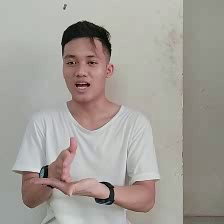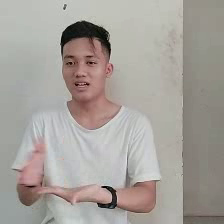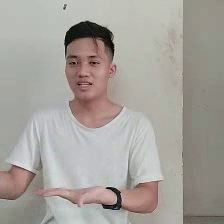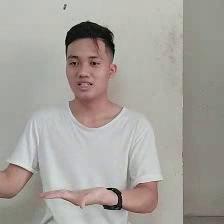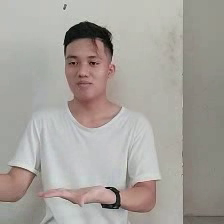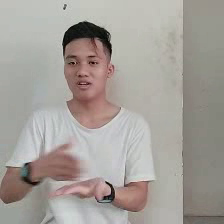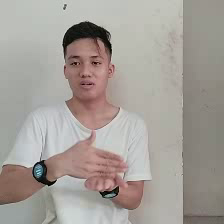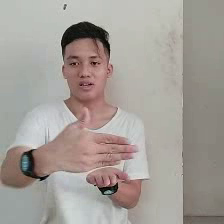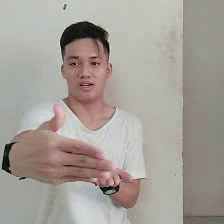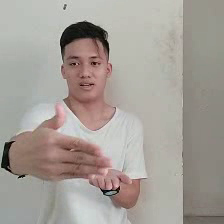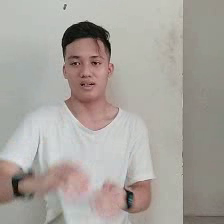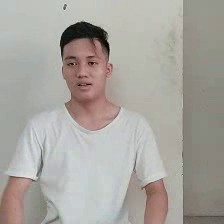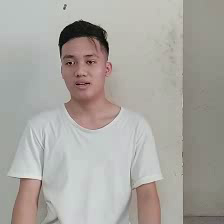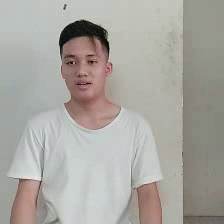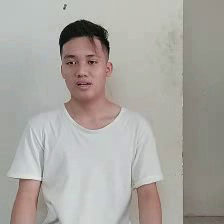San sẻ